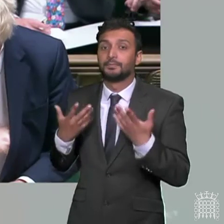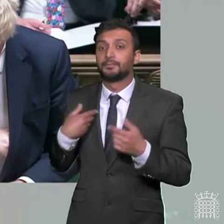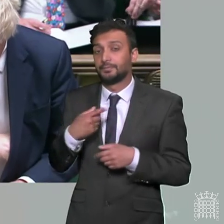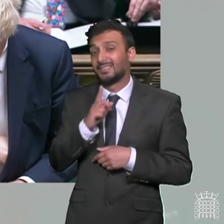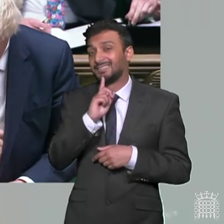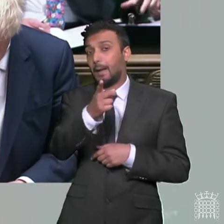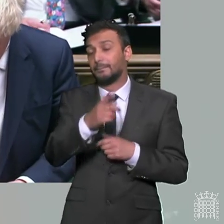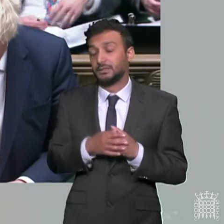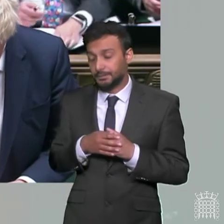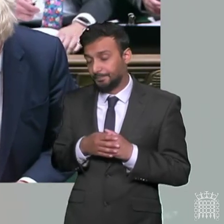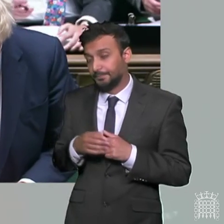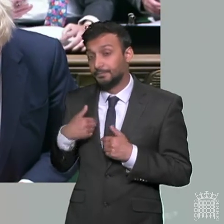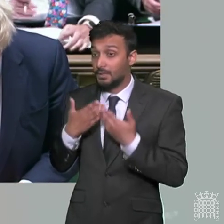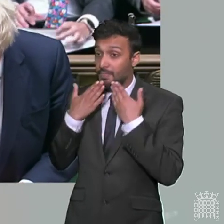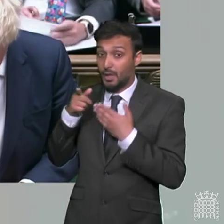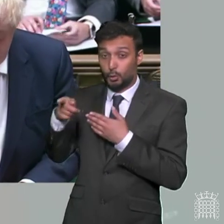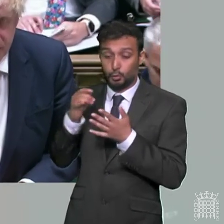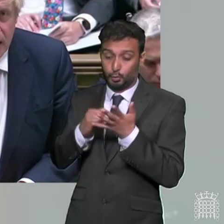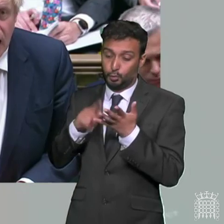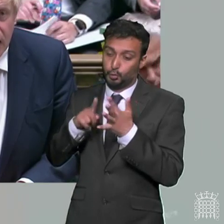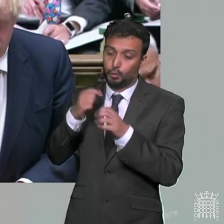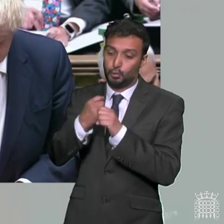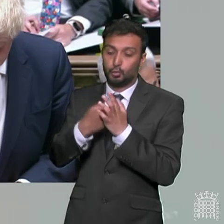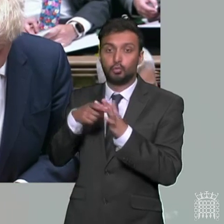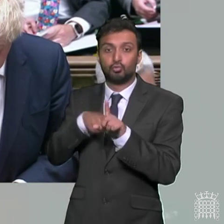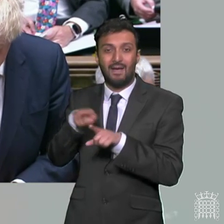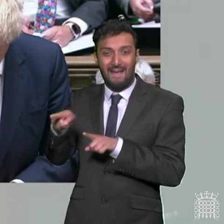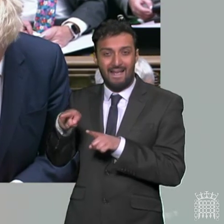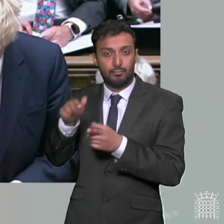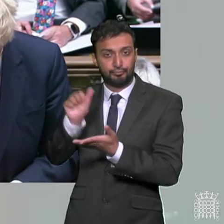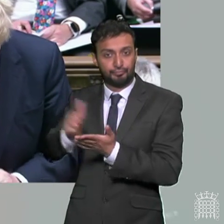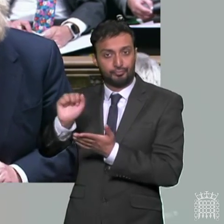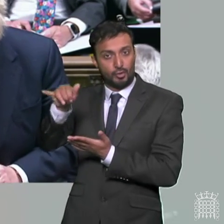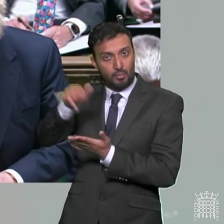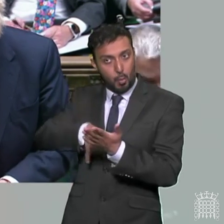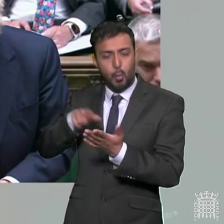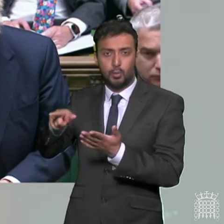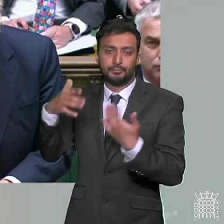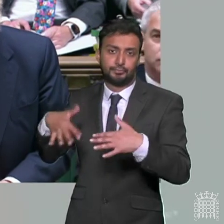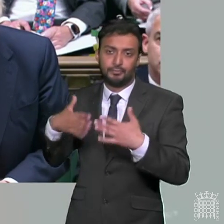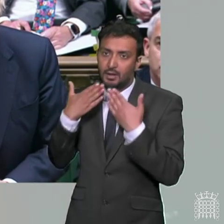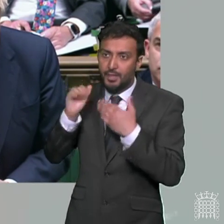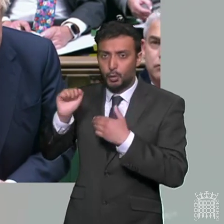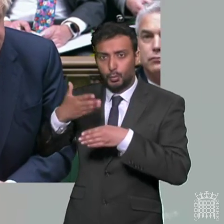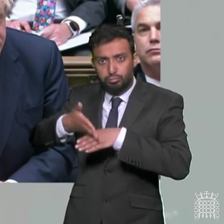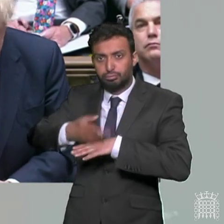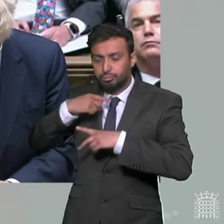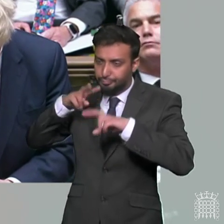I am grateful to Sue Gray for her report today, and I want to thank her for the work that she has done.